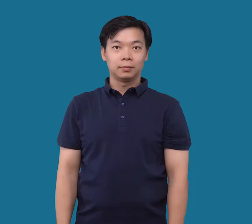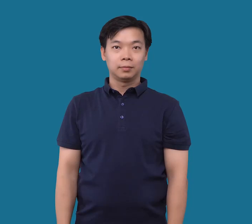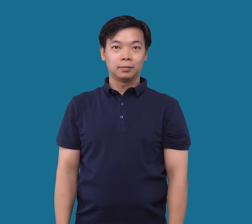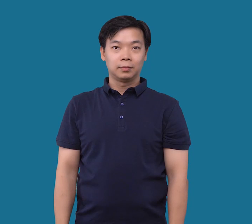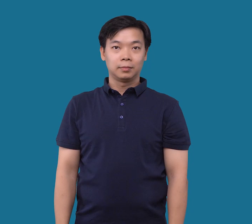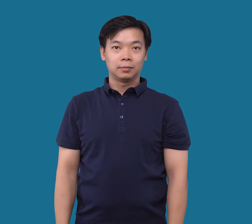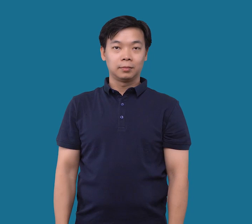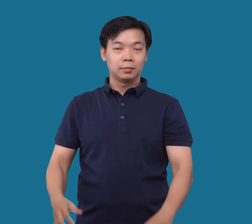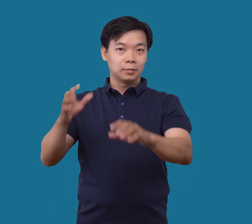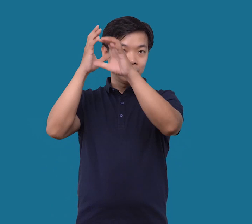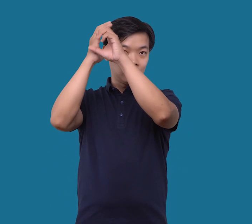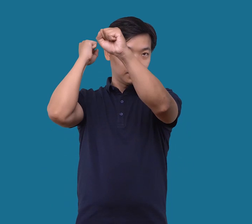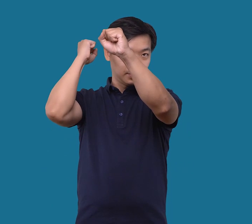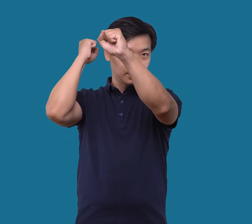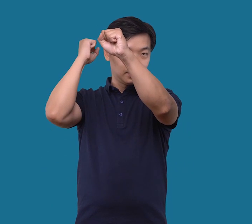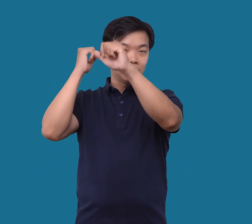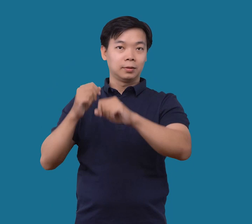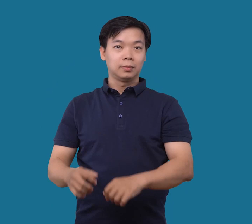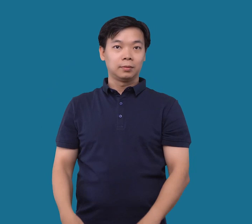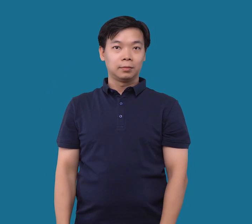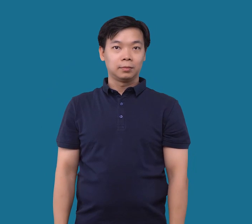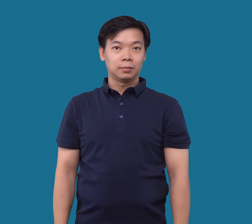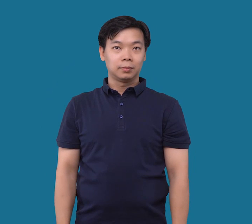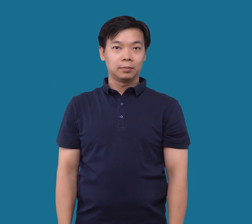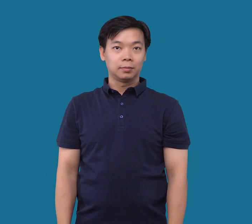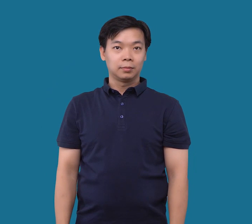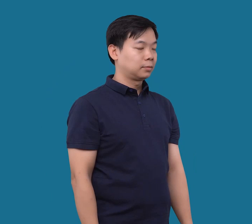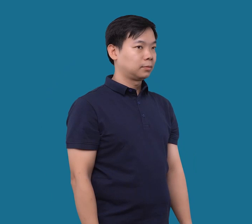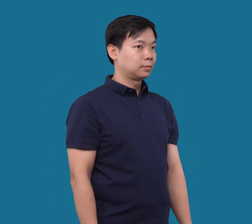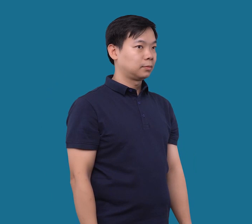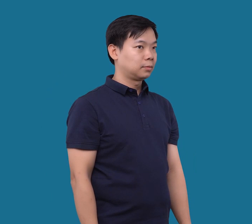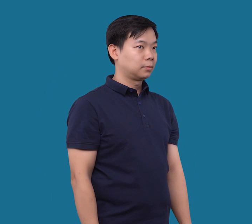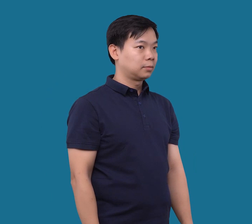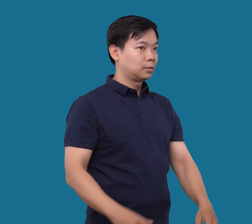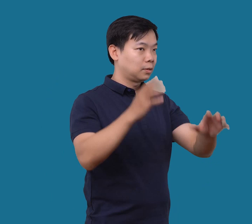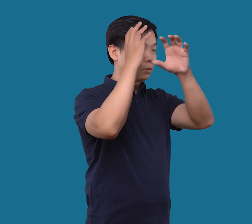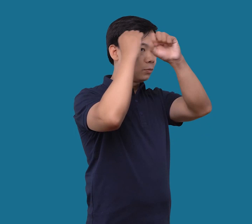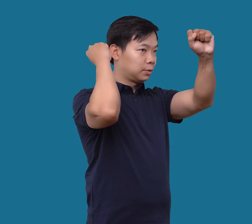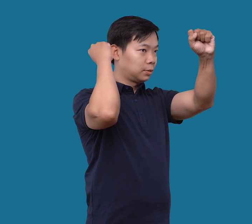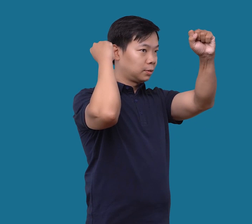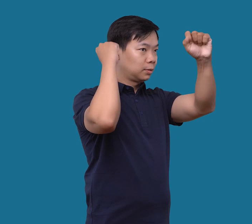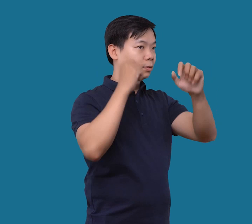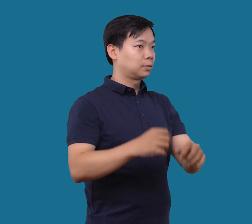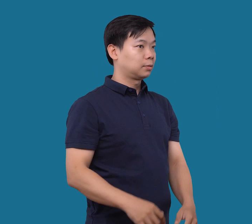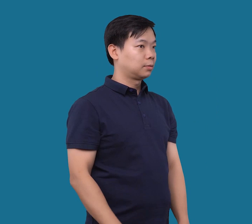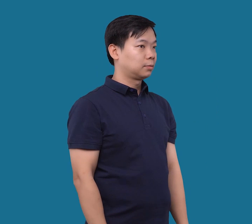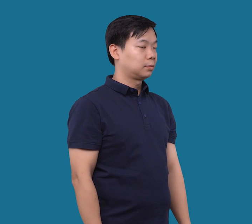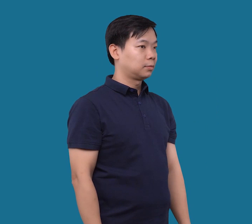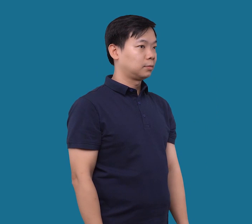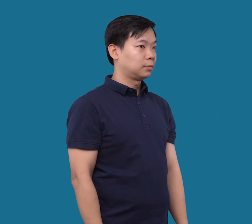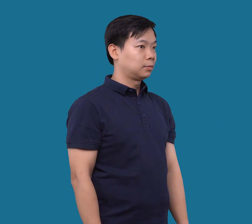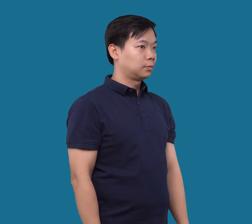Bru-nây (nước Bru-nây)